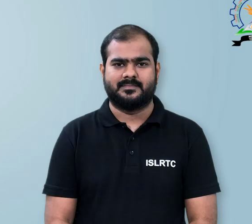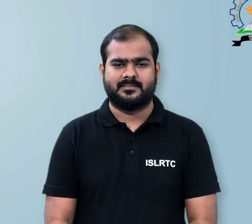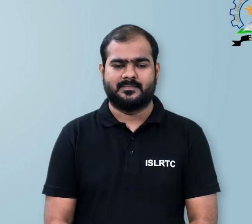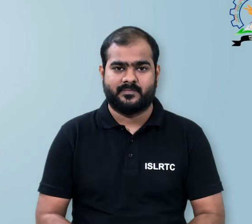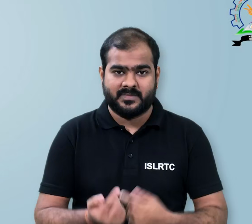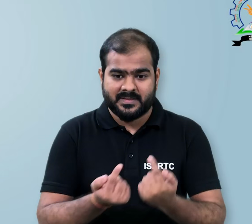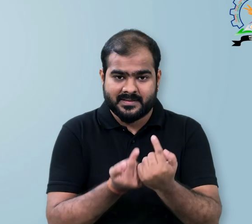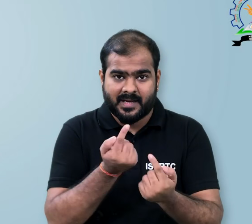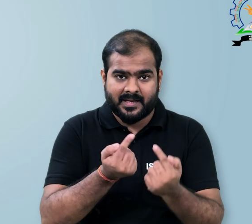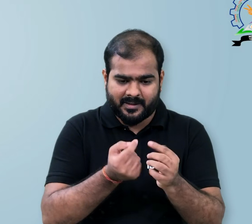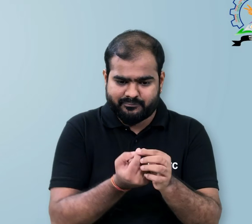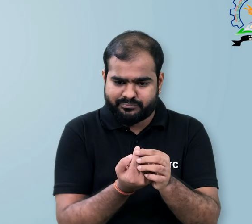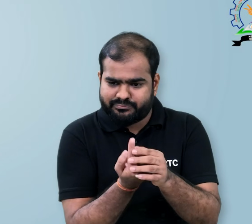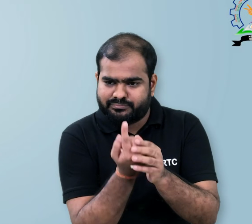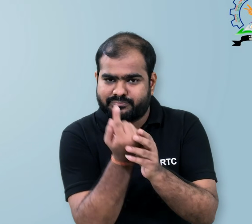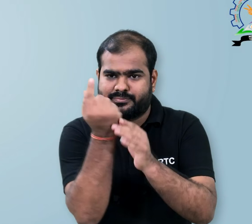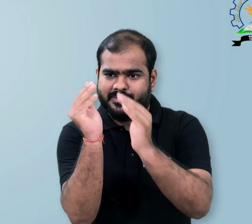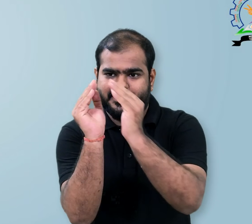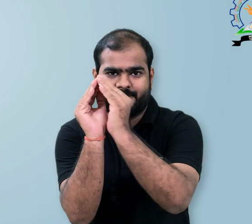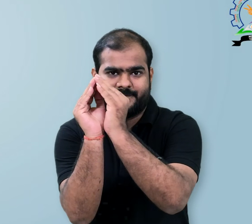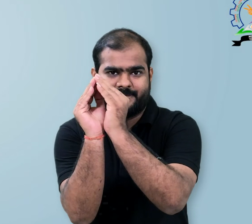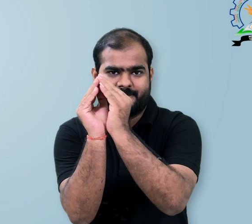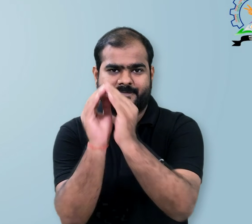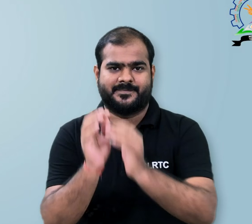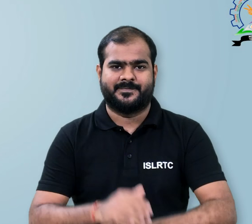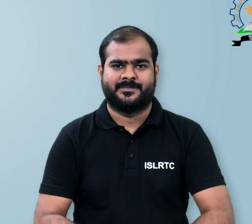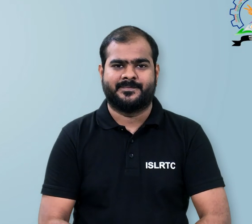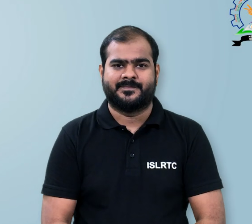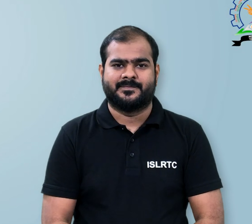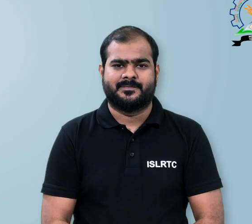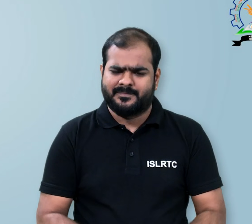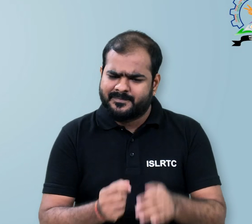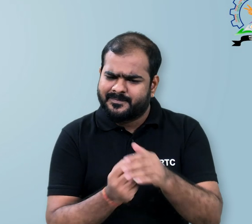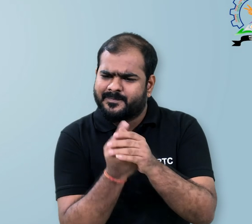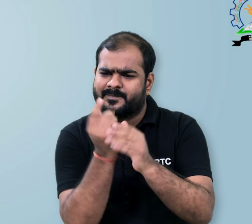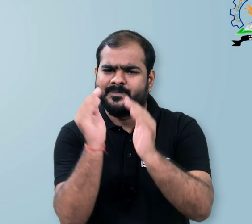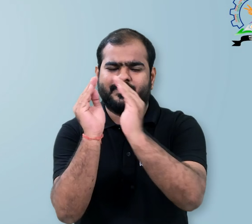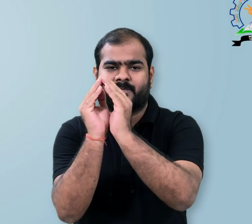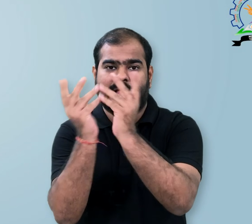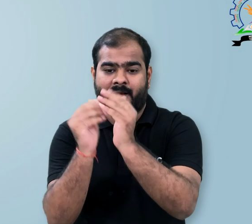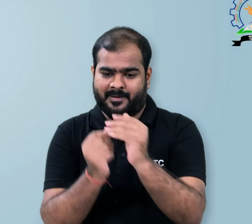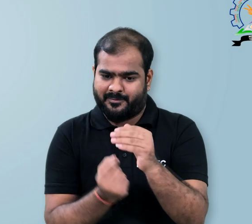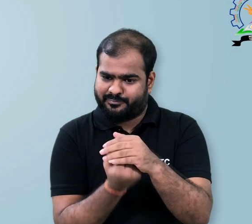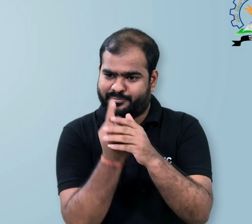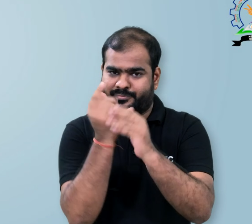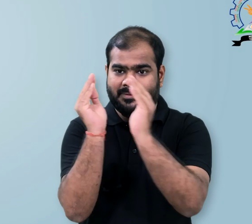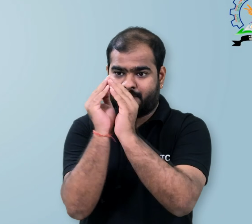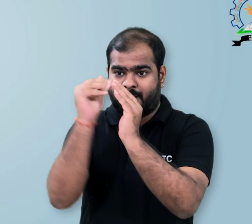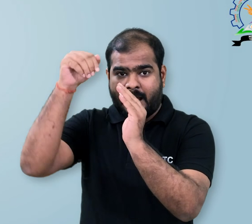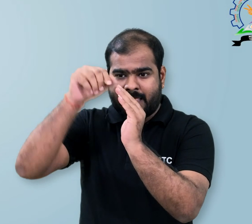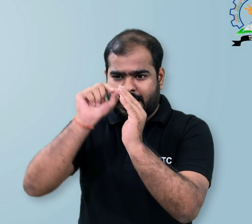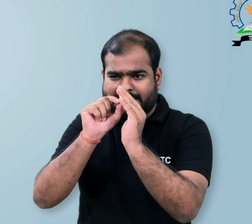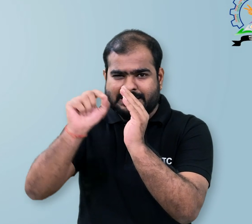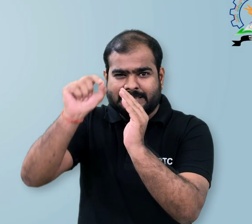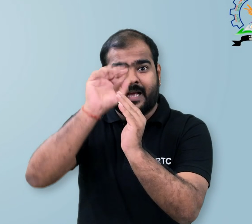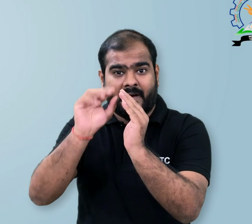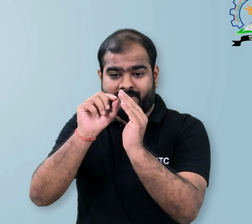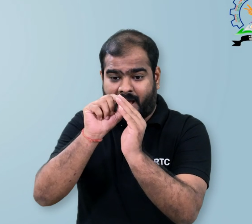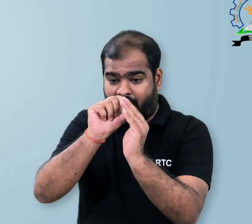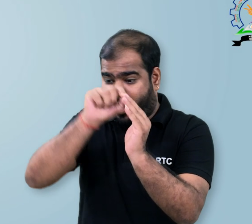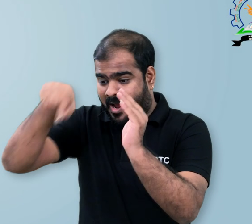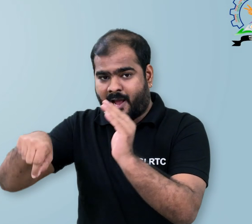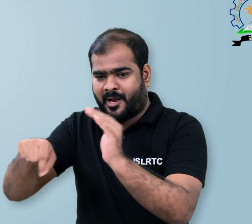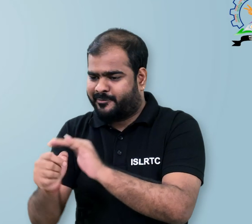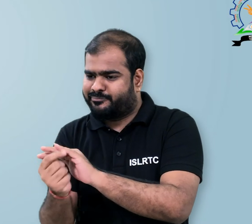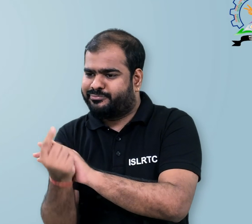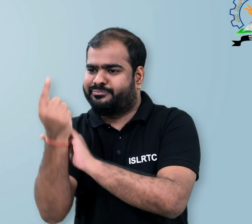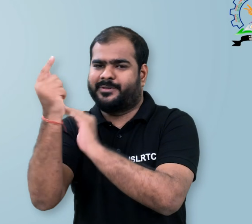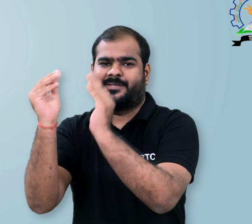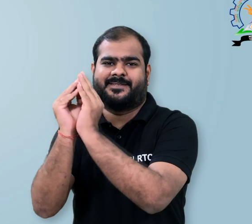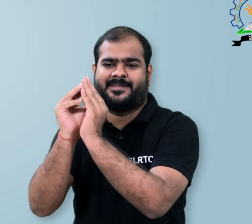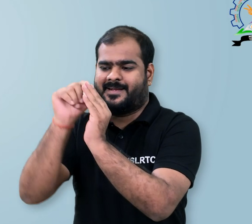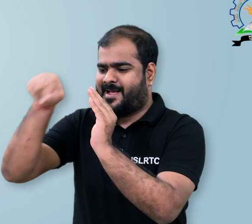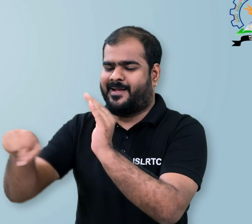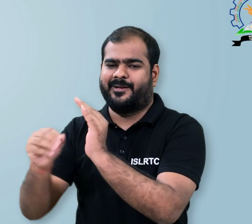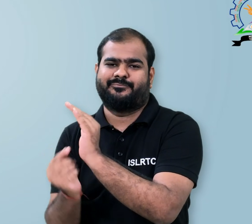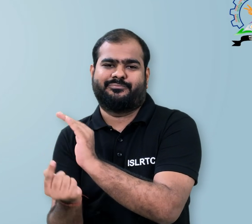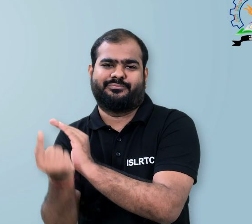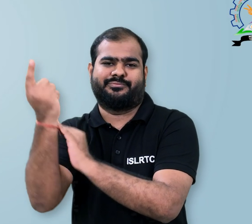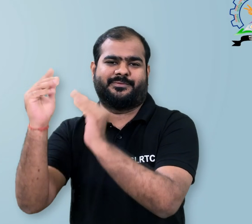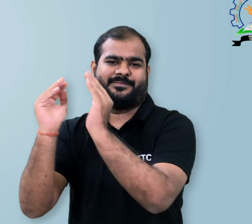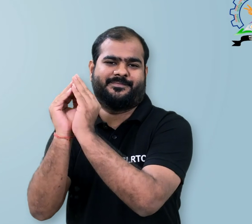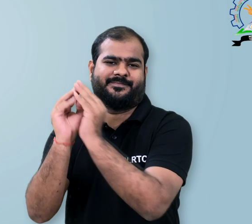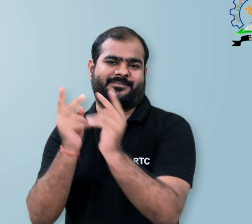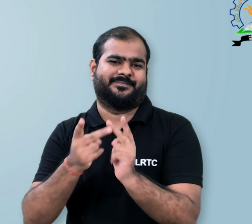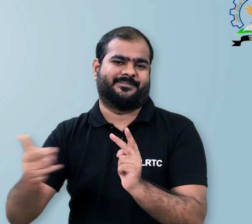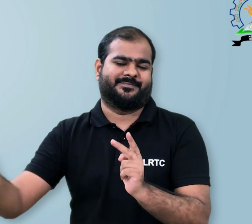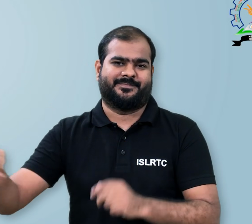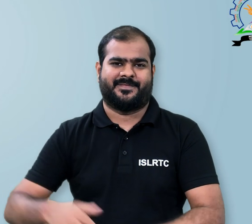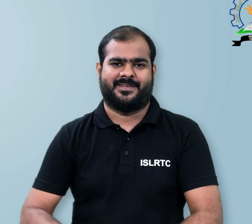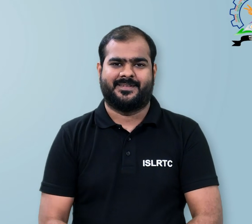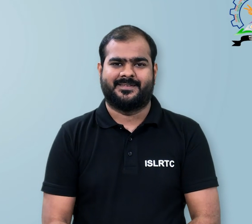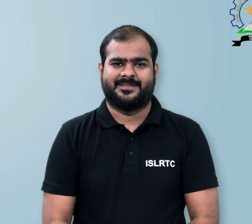Sporangium Sporangium is an enclosed capsule that contains spores produced in fungi and many more species.